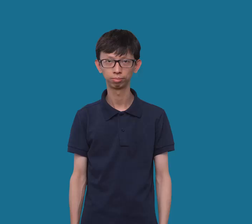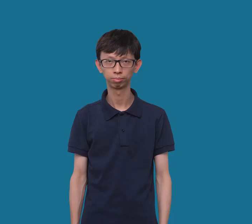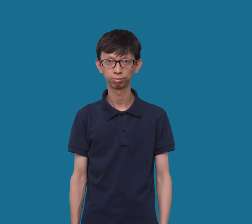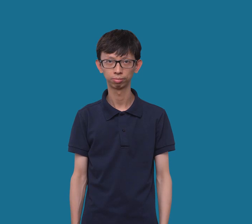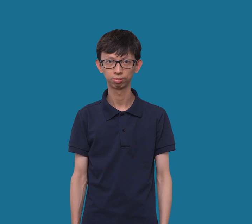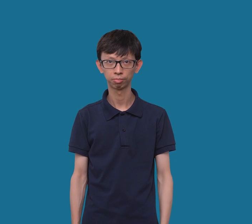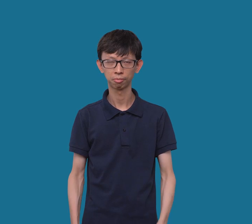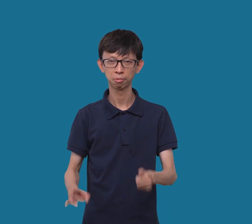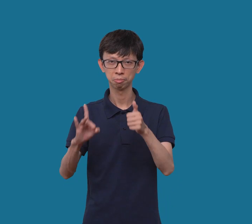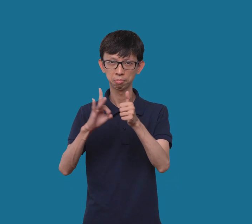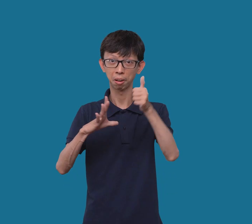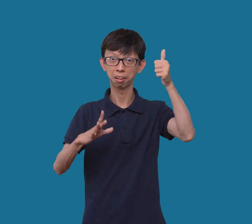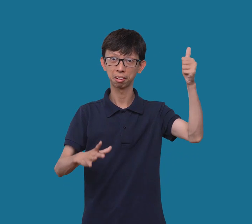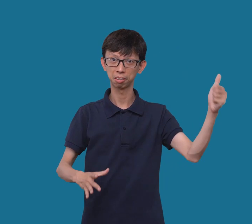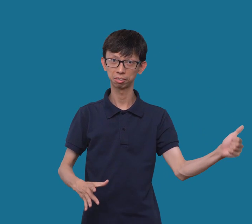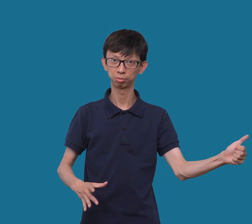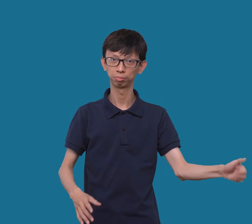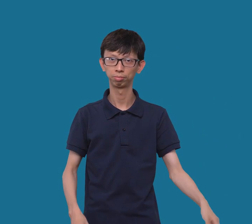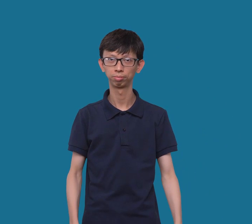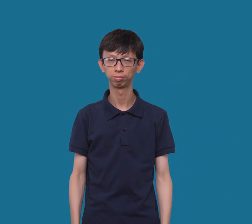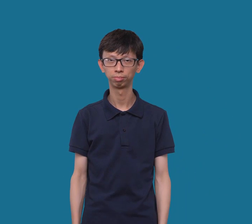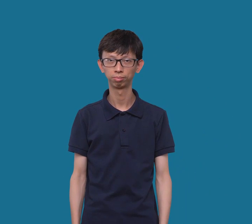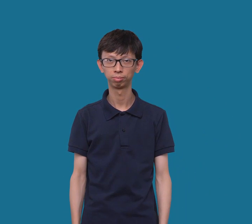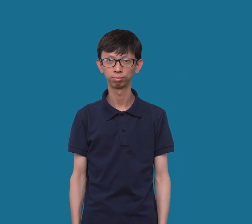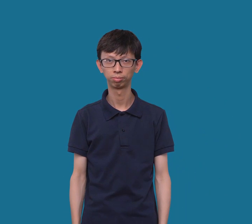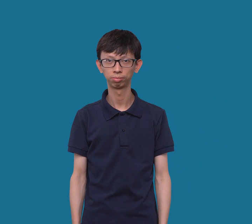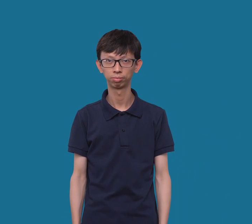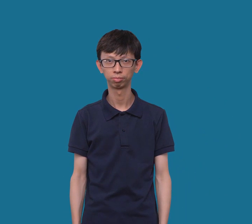trục xuất